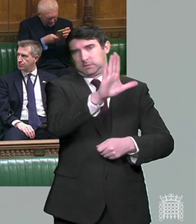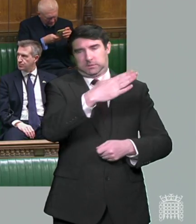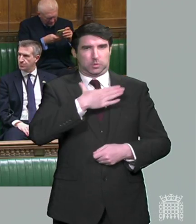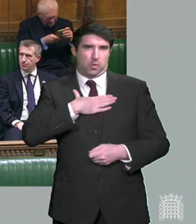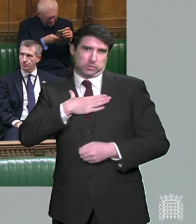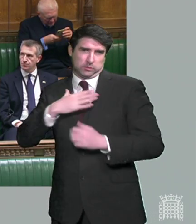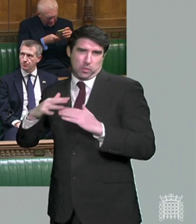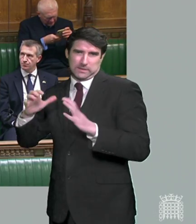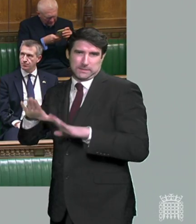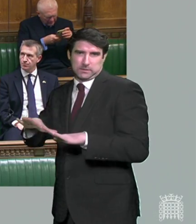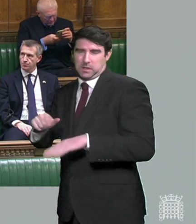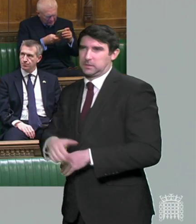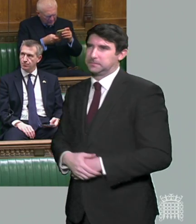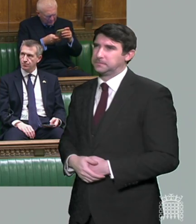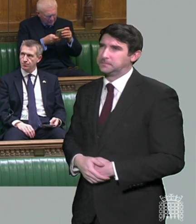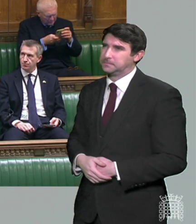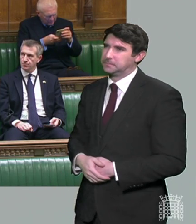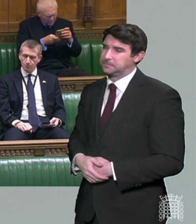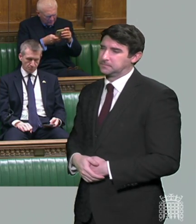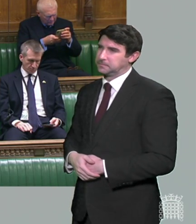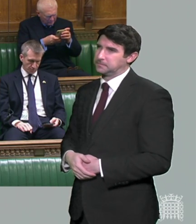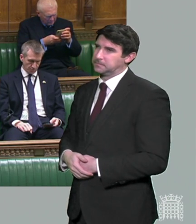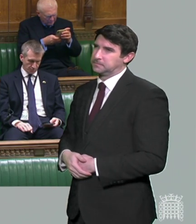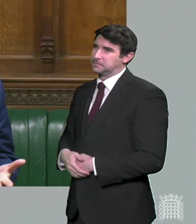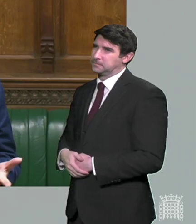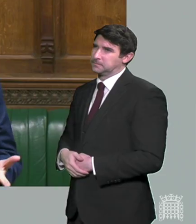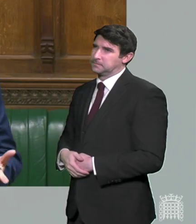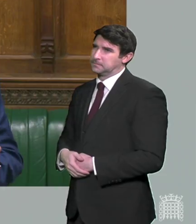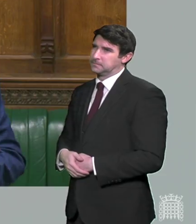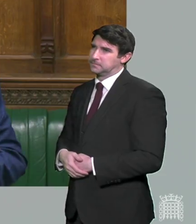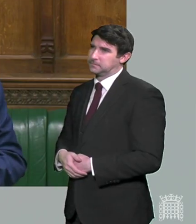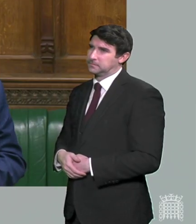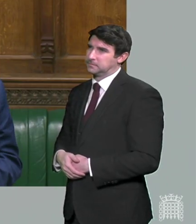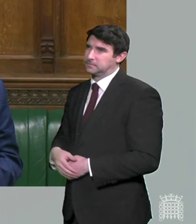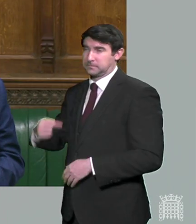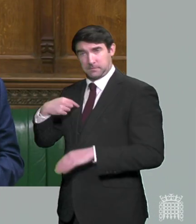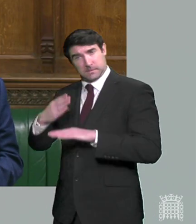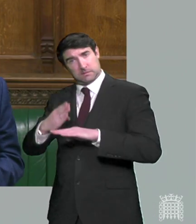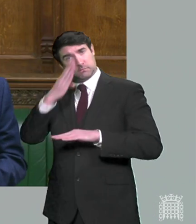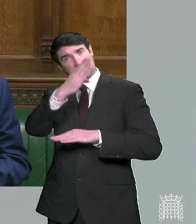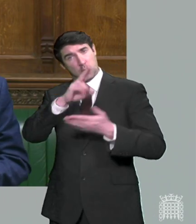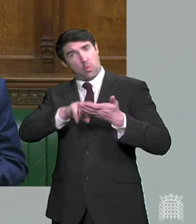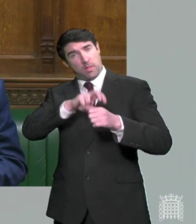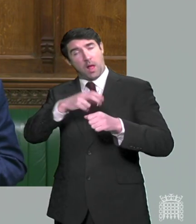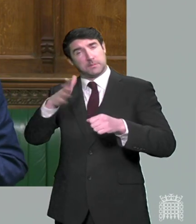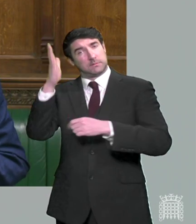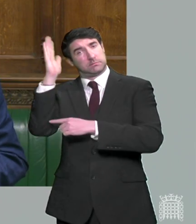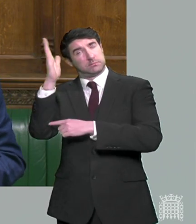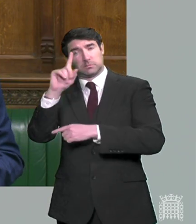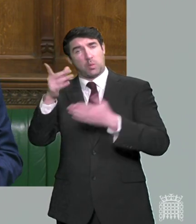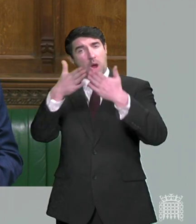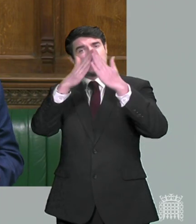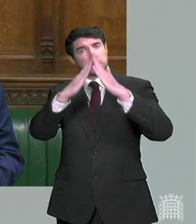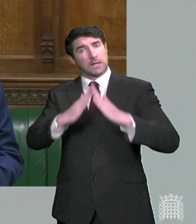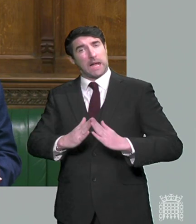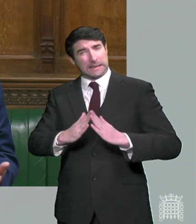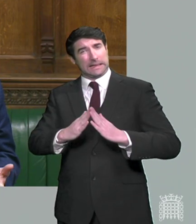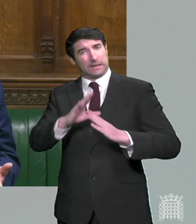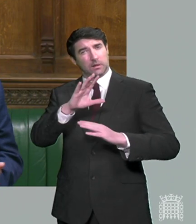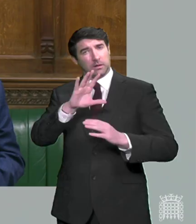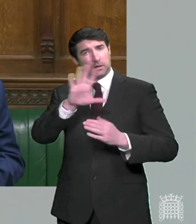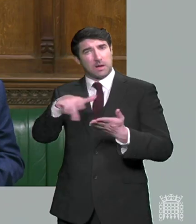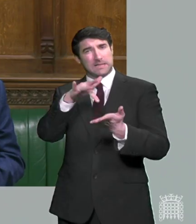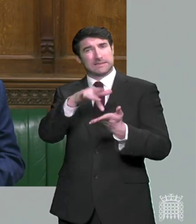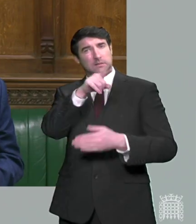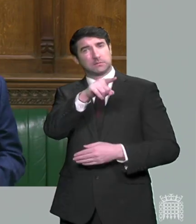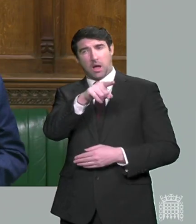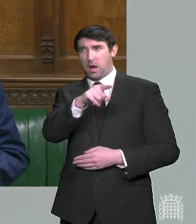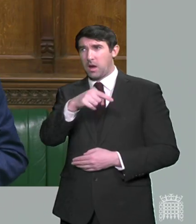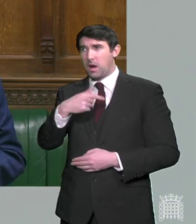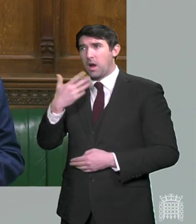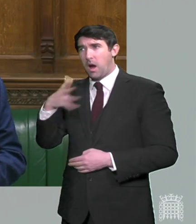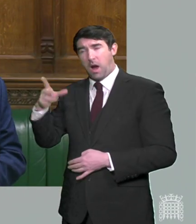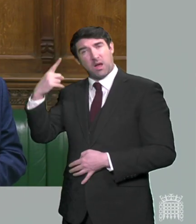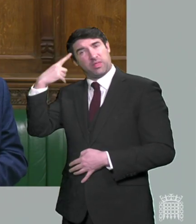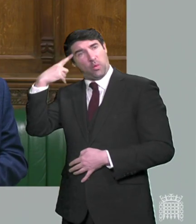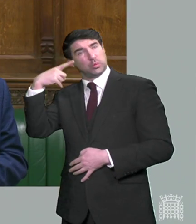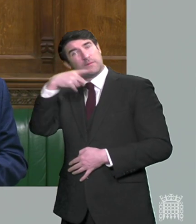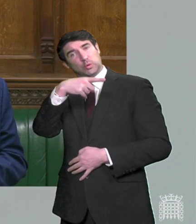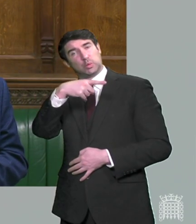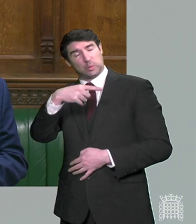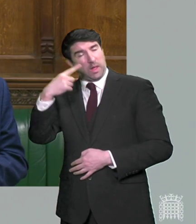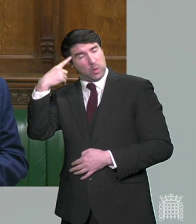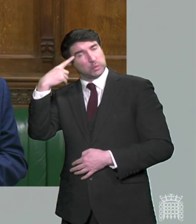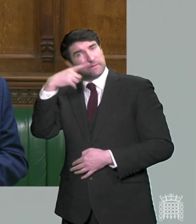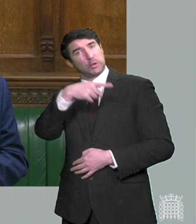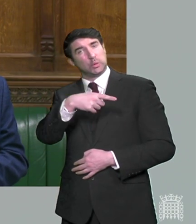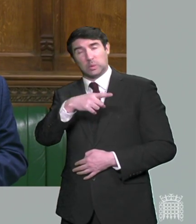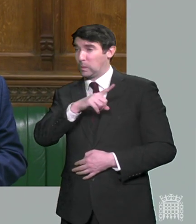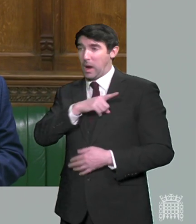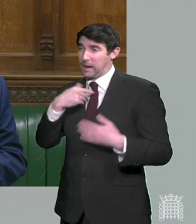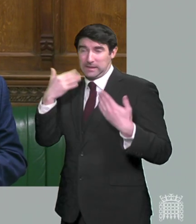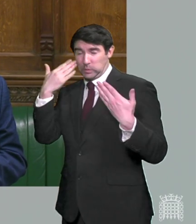I had the privilege to be in Northern Ireland and to speak in the Titanic centre, and I was thinking of the Minister while I was there—obviously, I do not know why, but I was thinking of him.